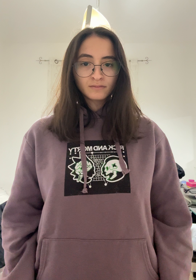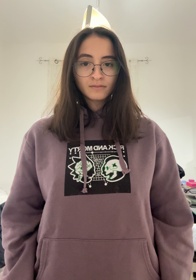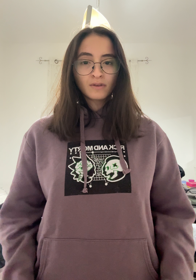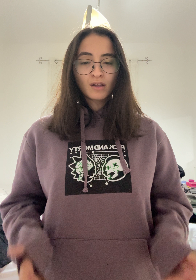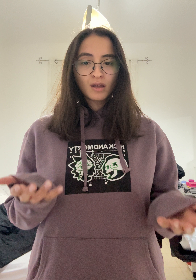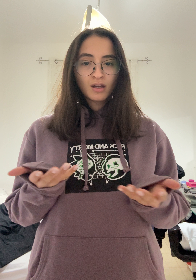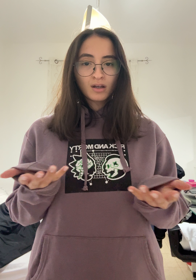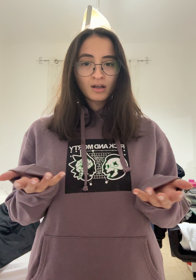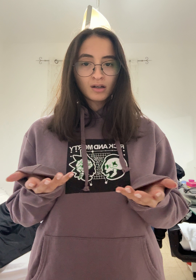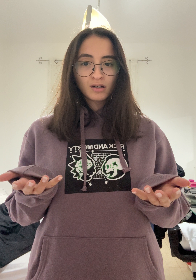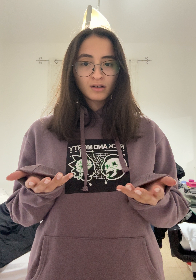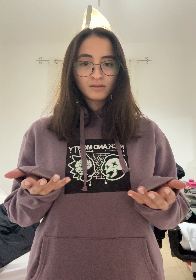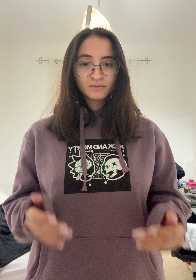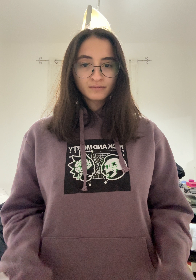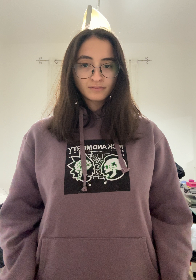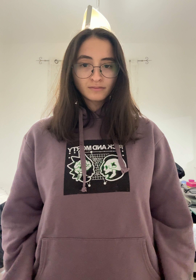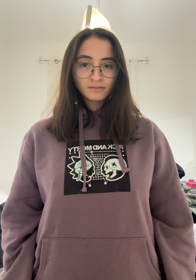איך